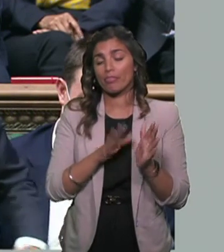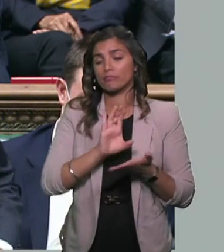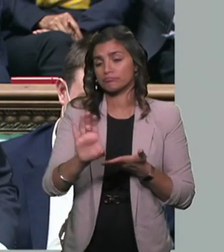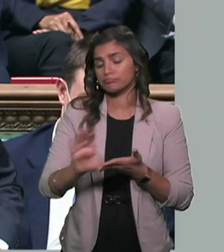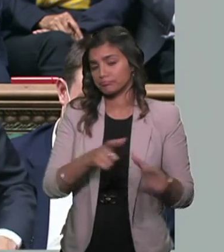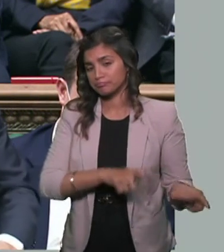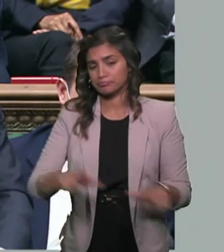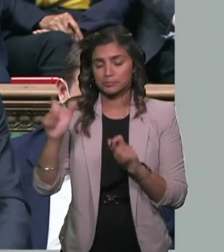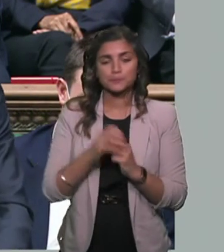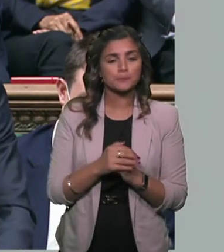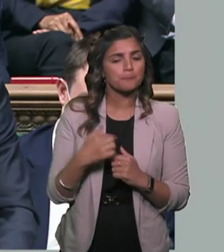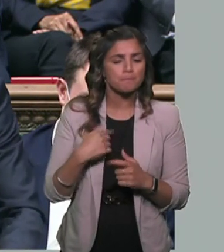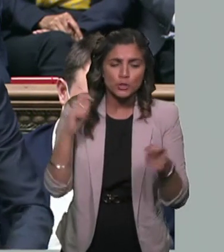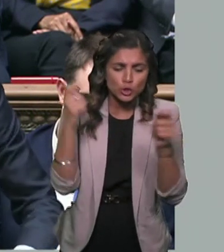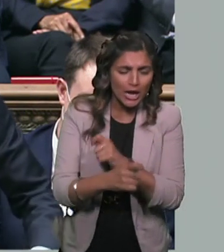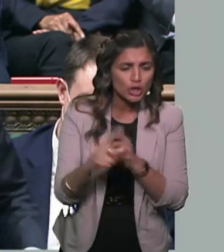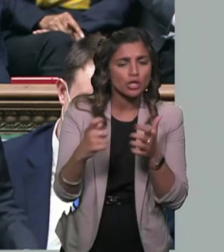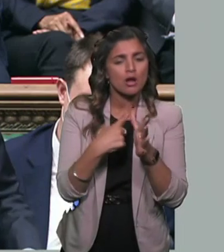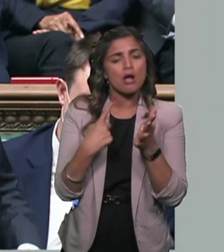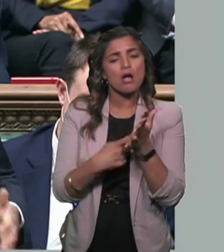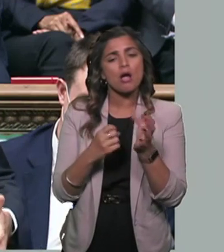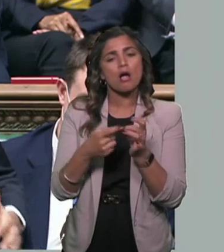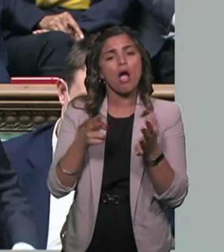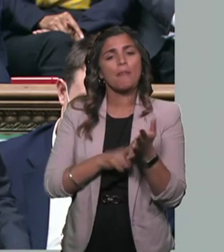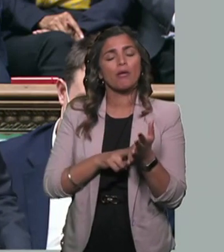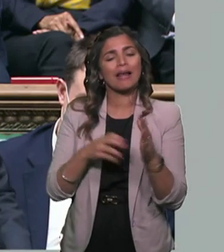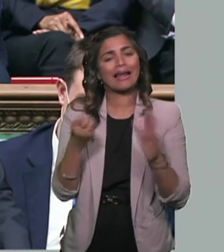We are also making changes to reduce carbon emissions from aviation.